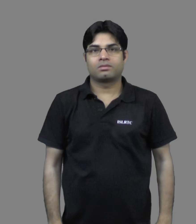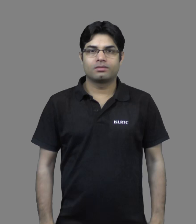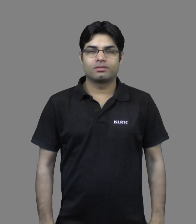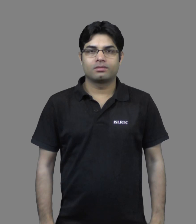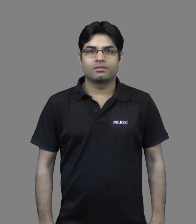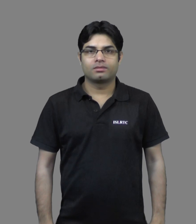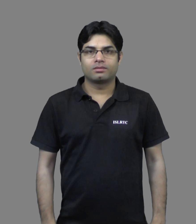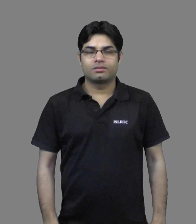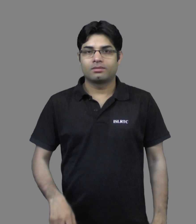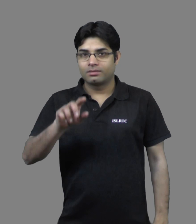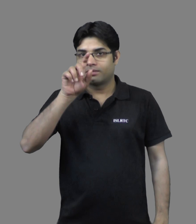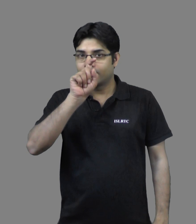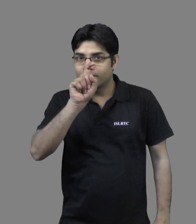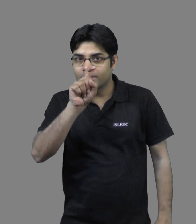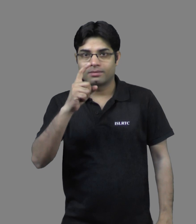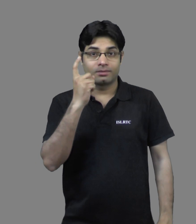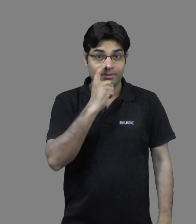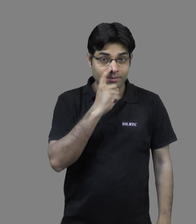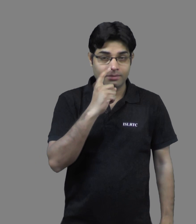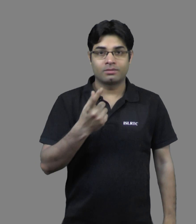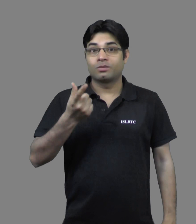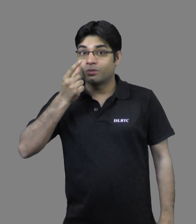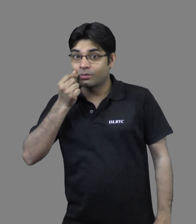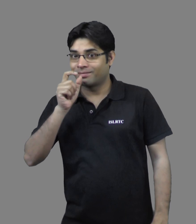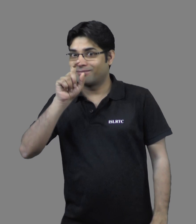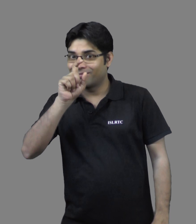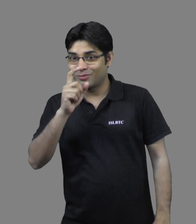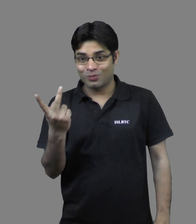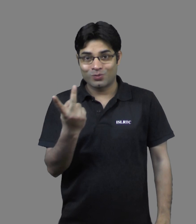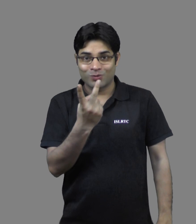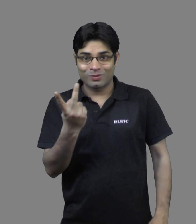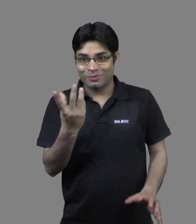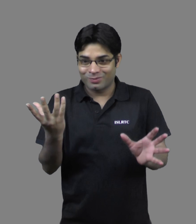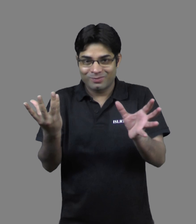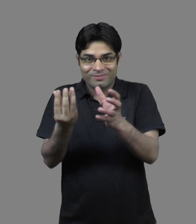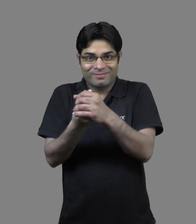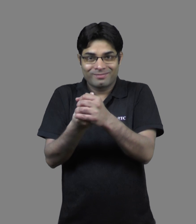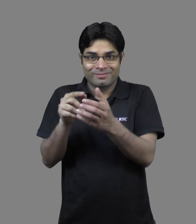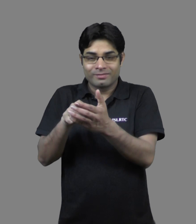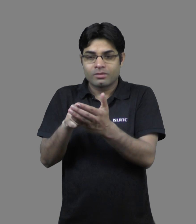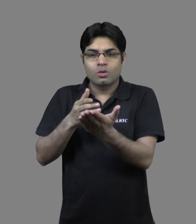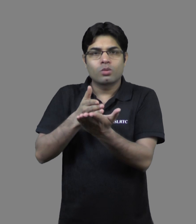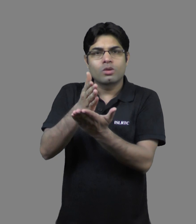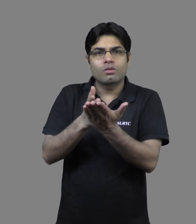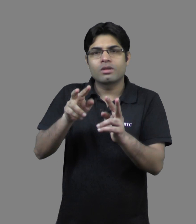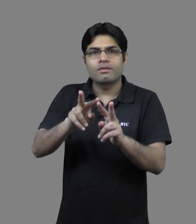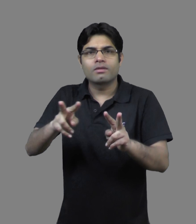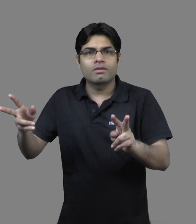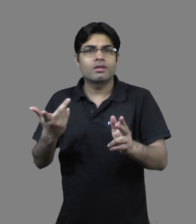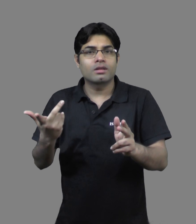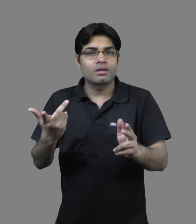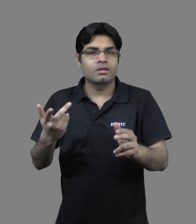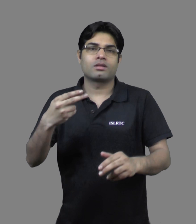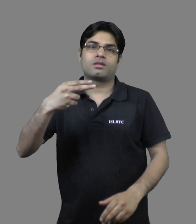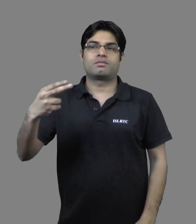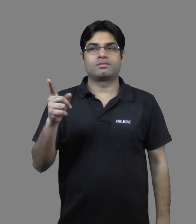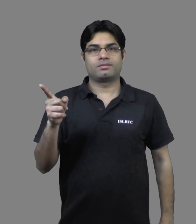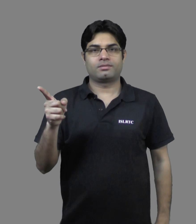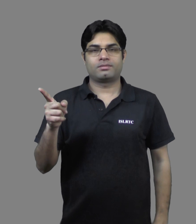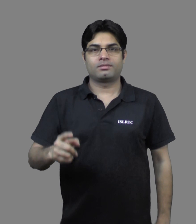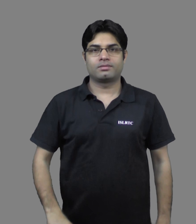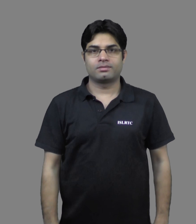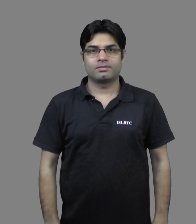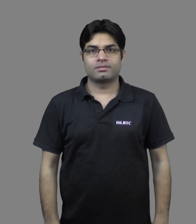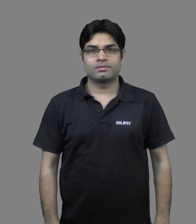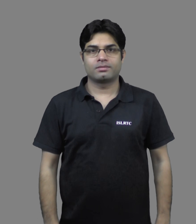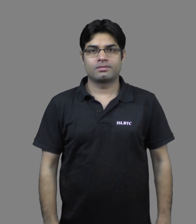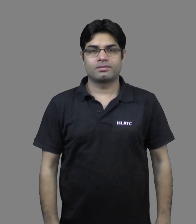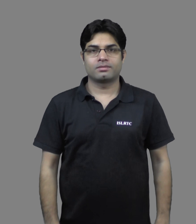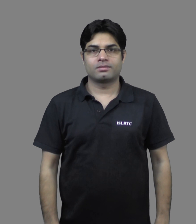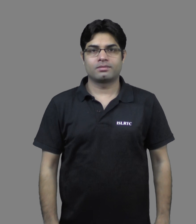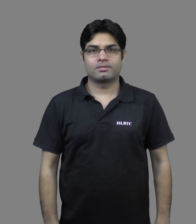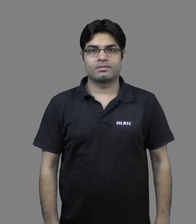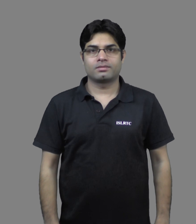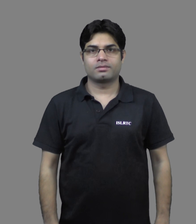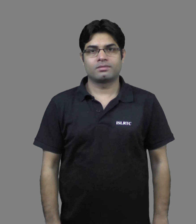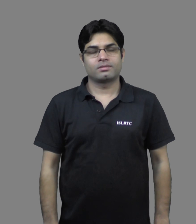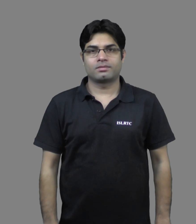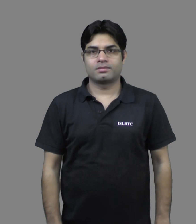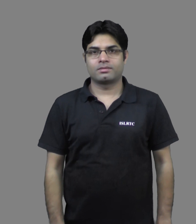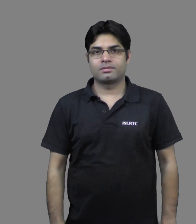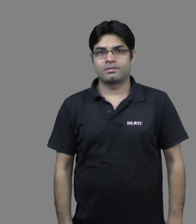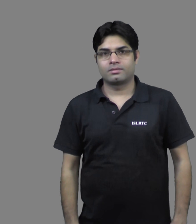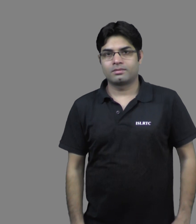Mating Method of Poultry